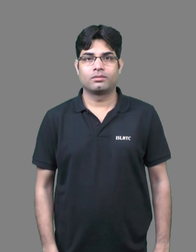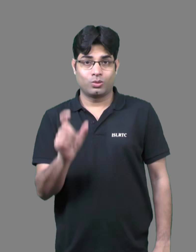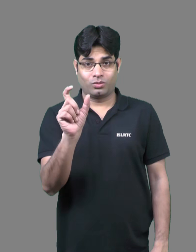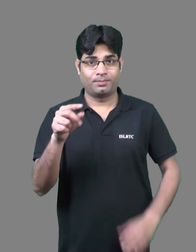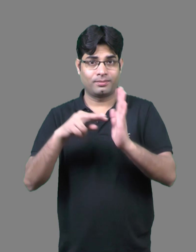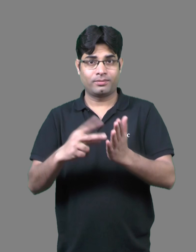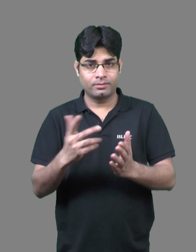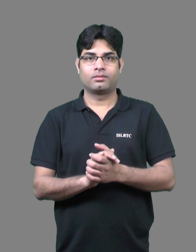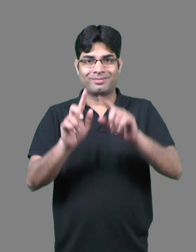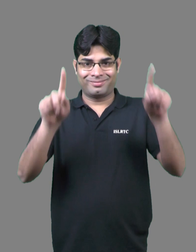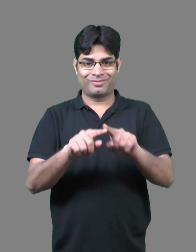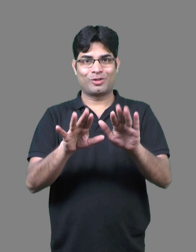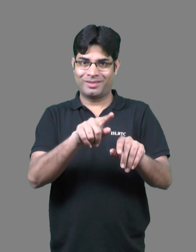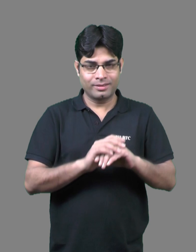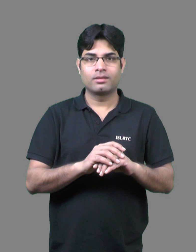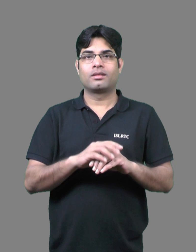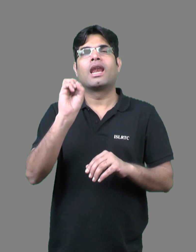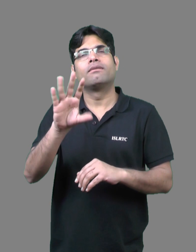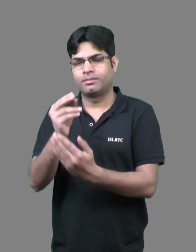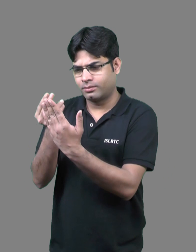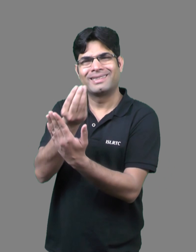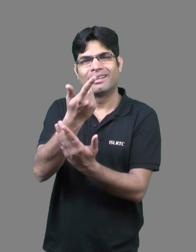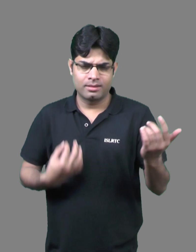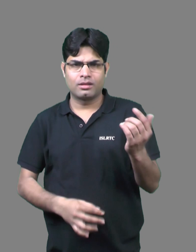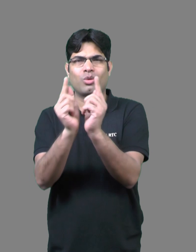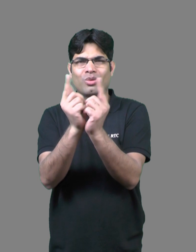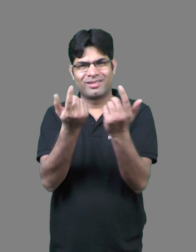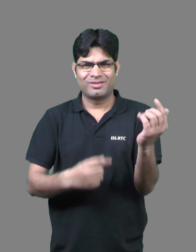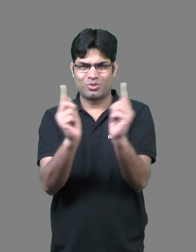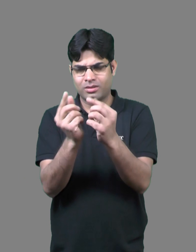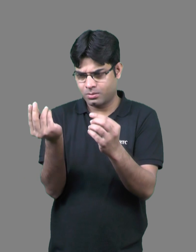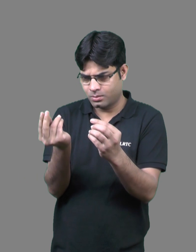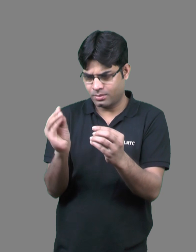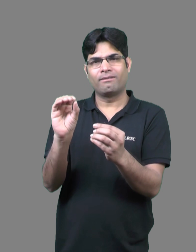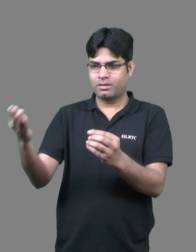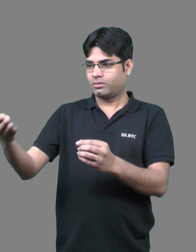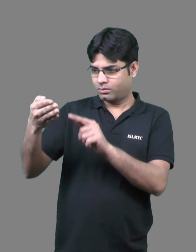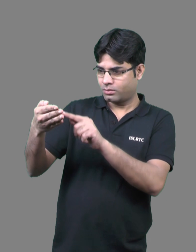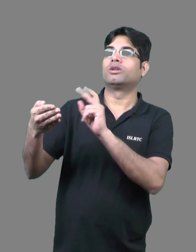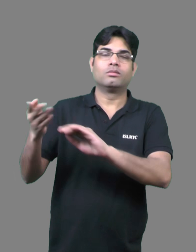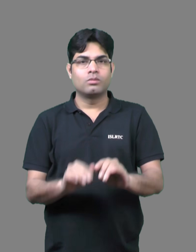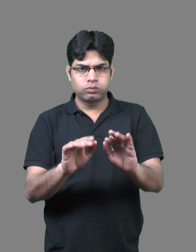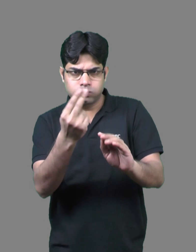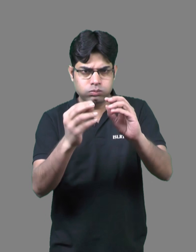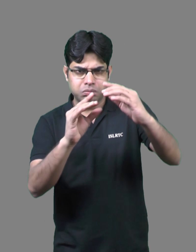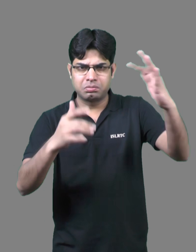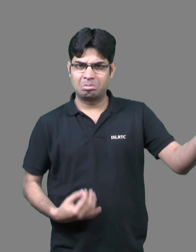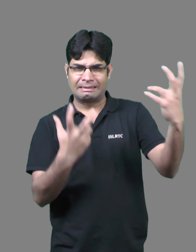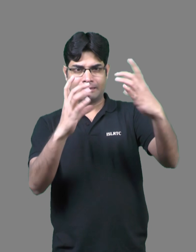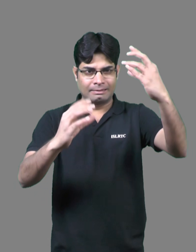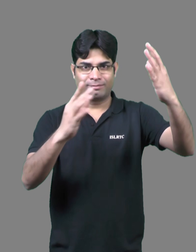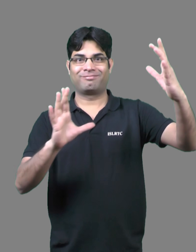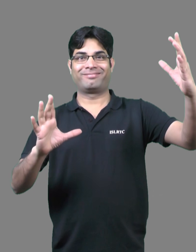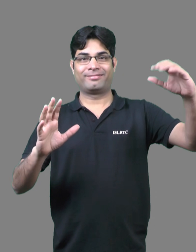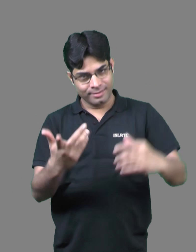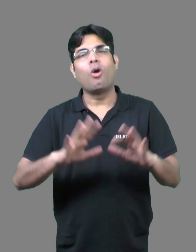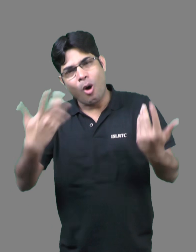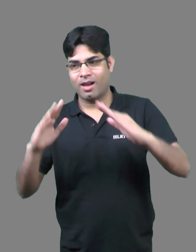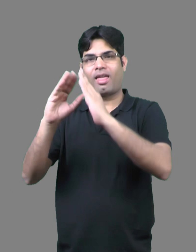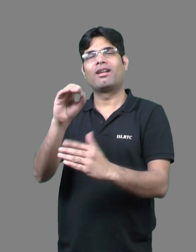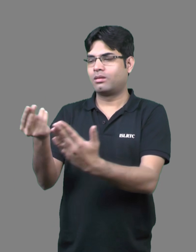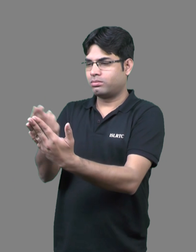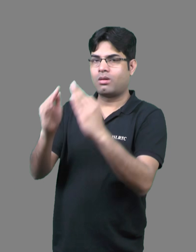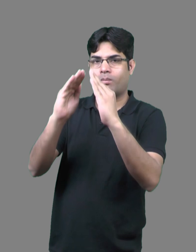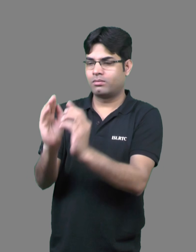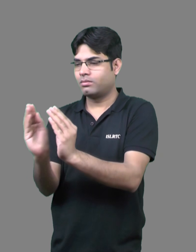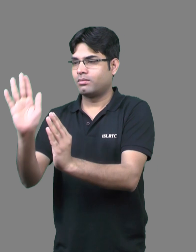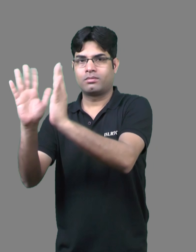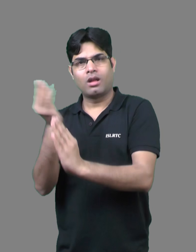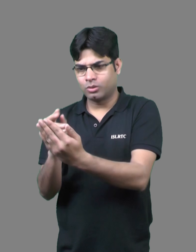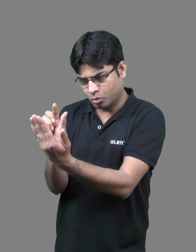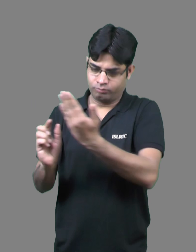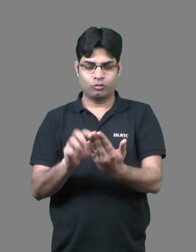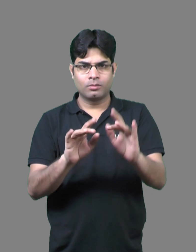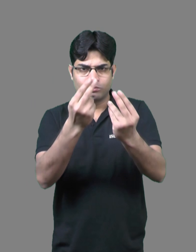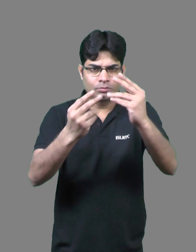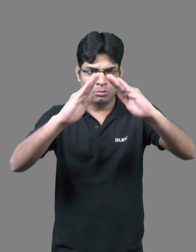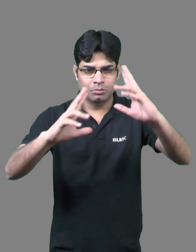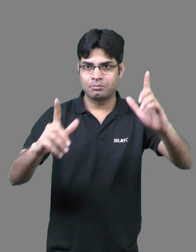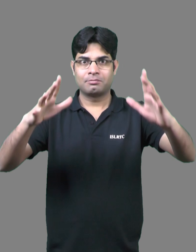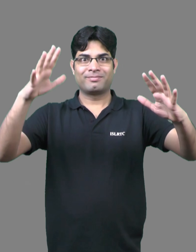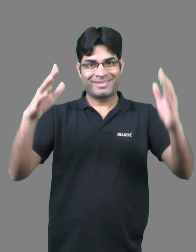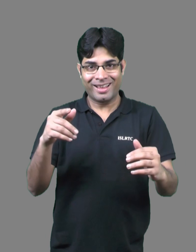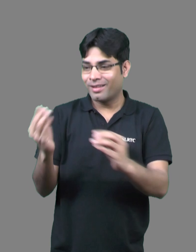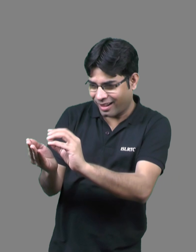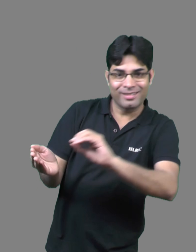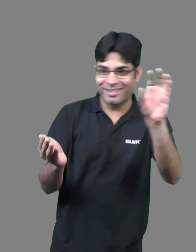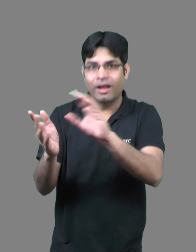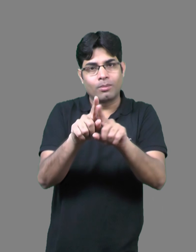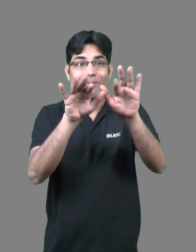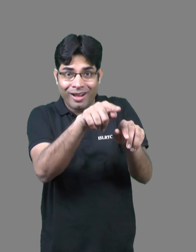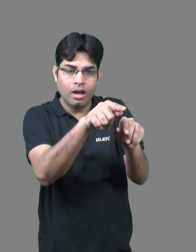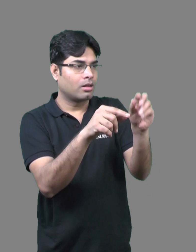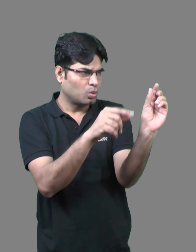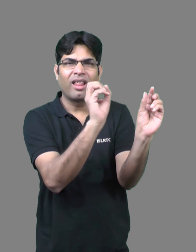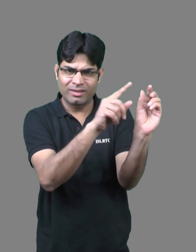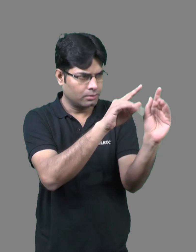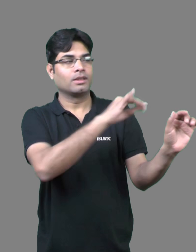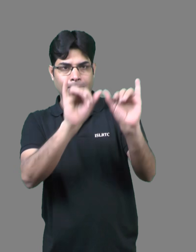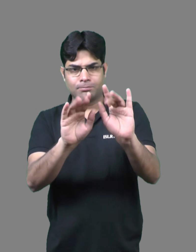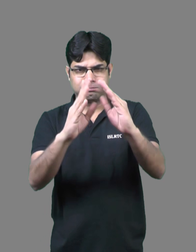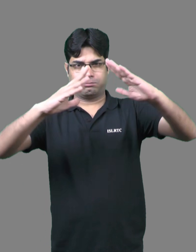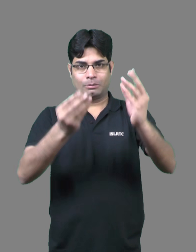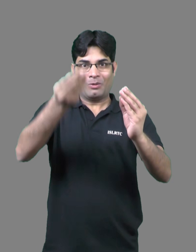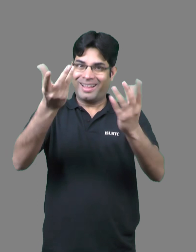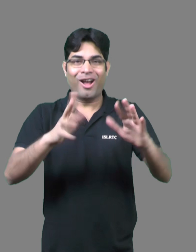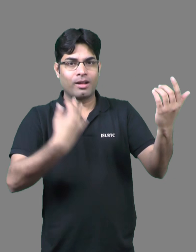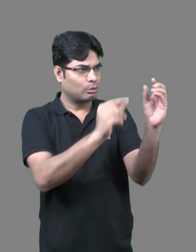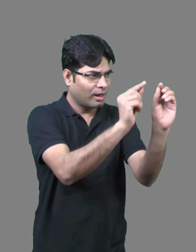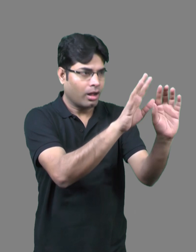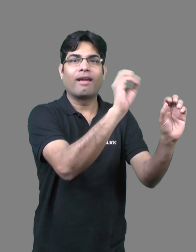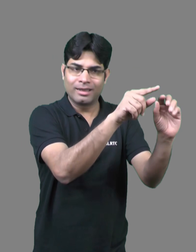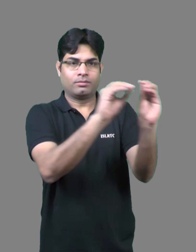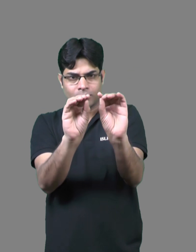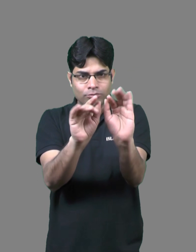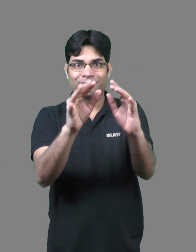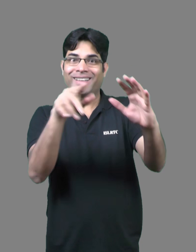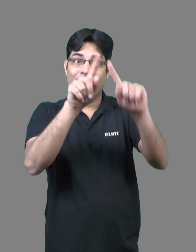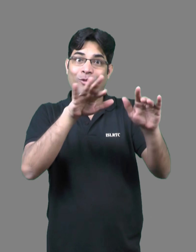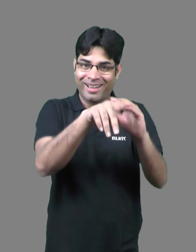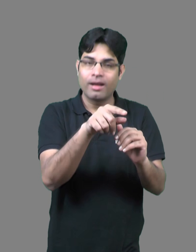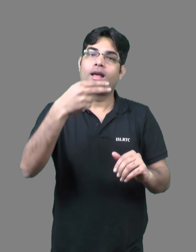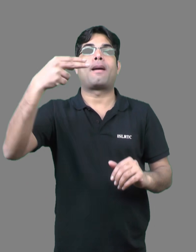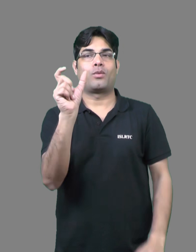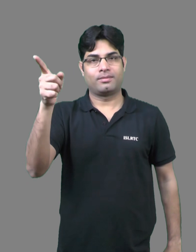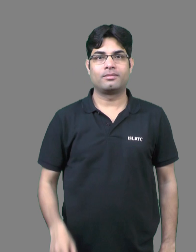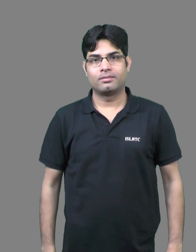Thumbnail Sketch